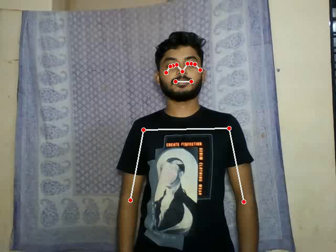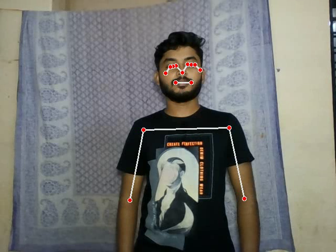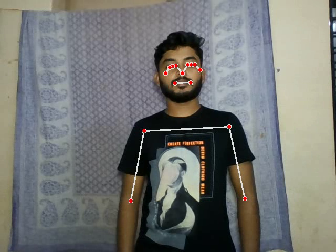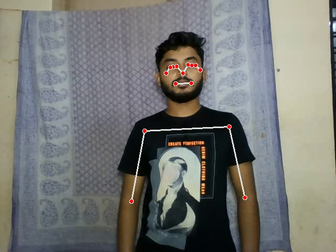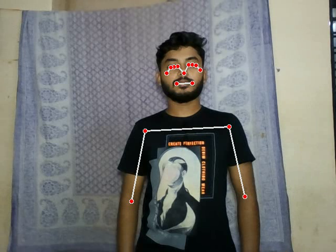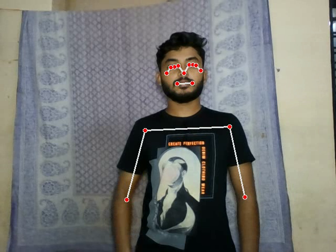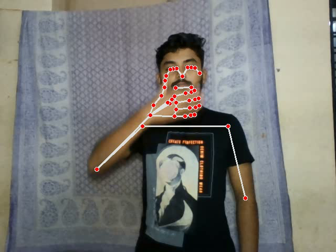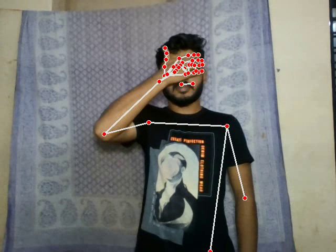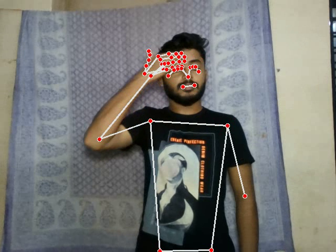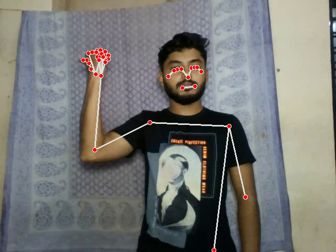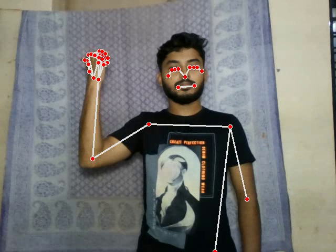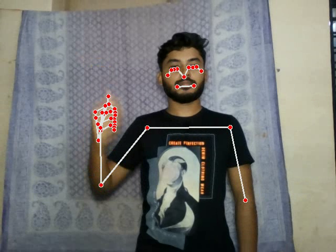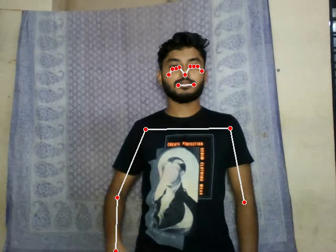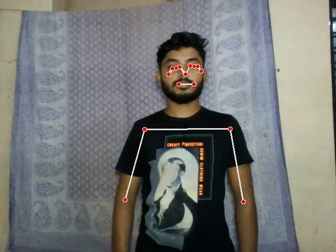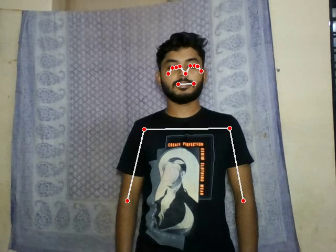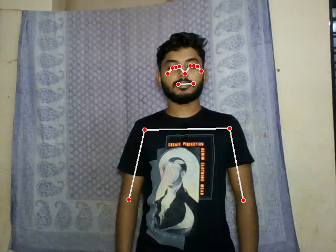forget